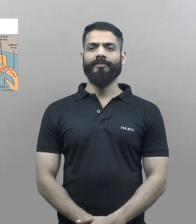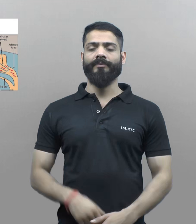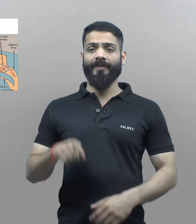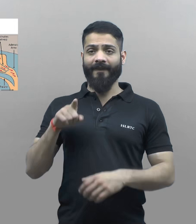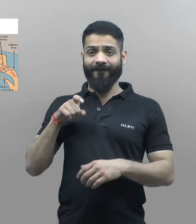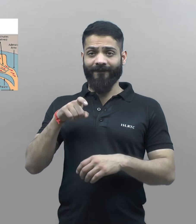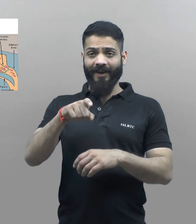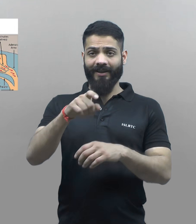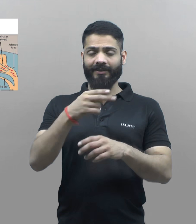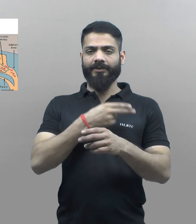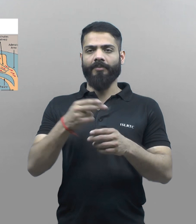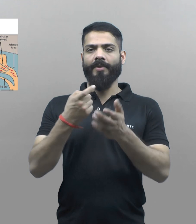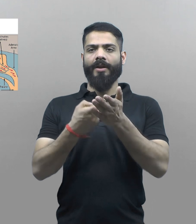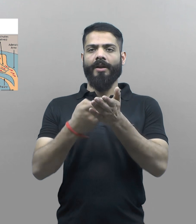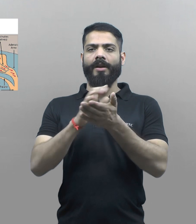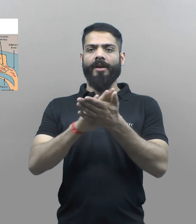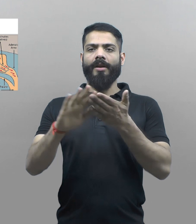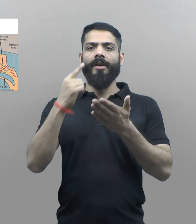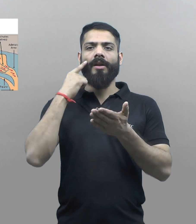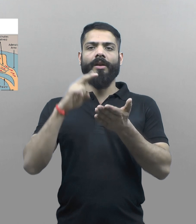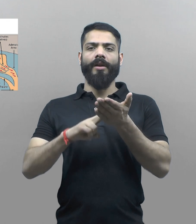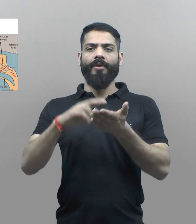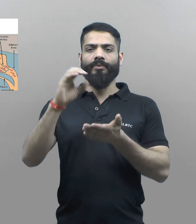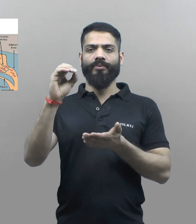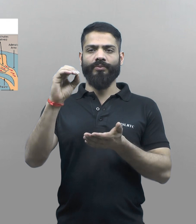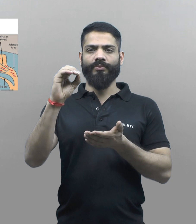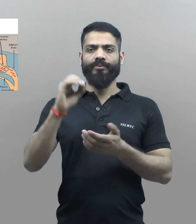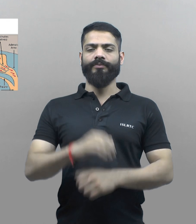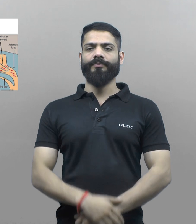Rhino Virus